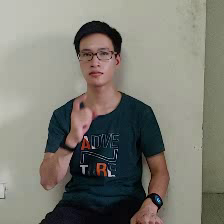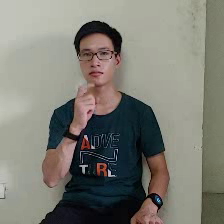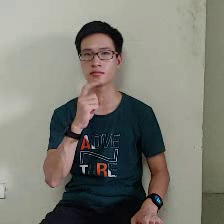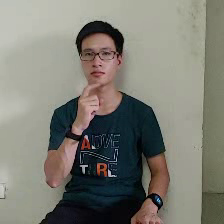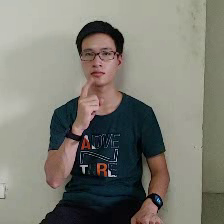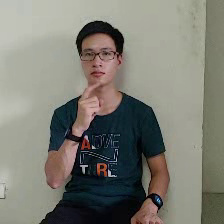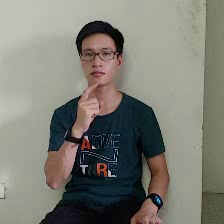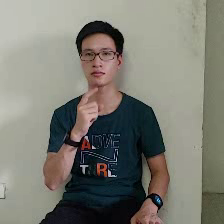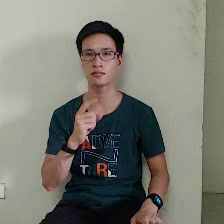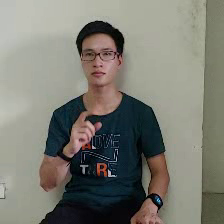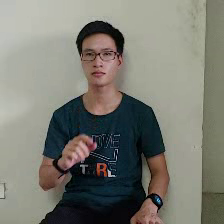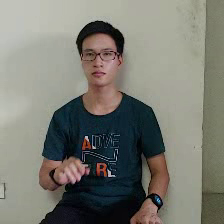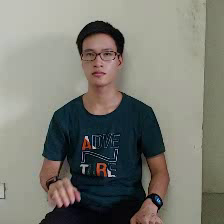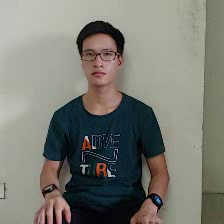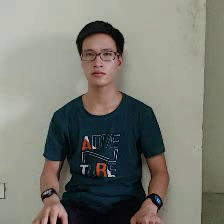Đâu